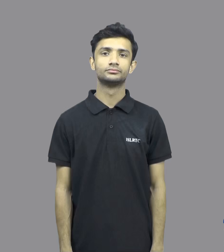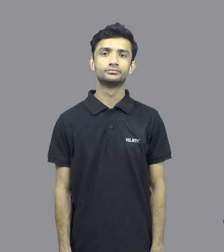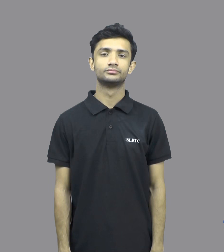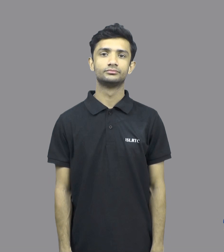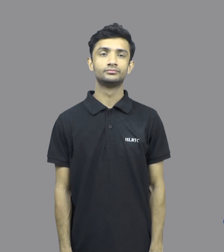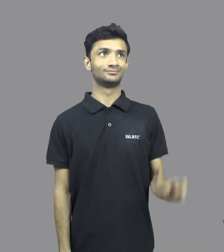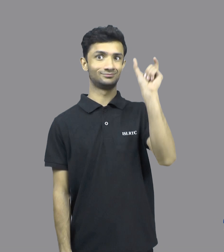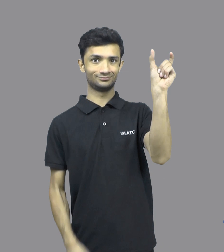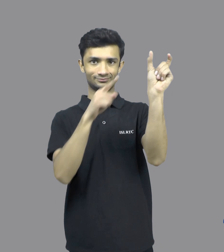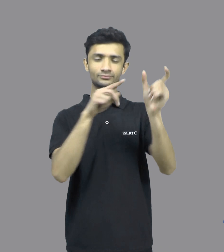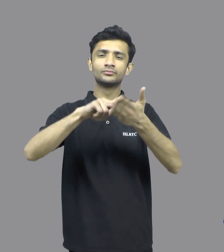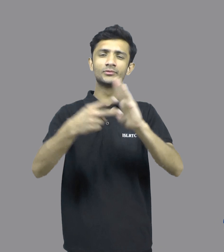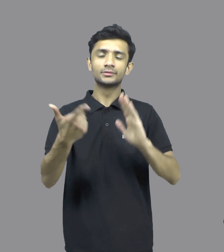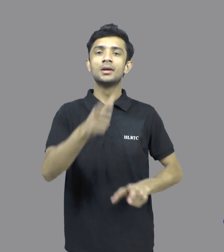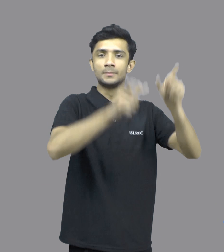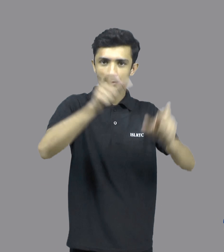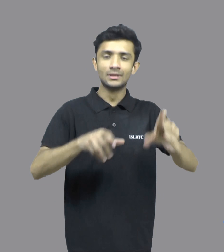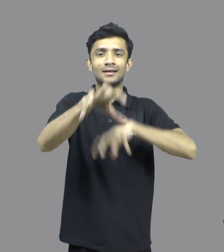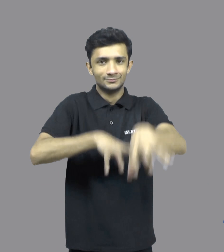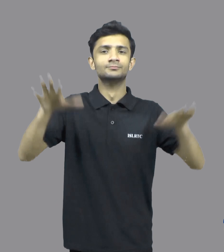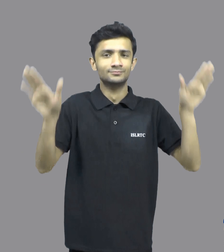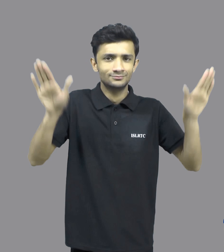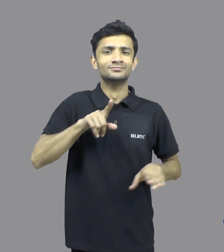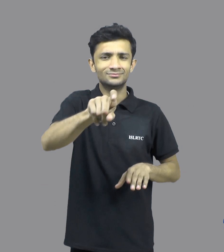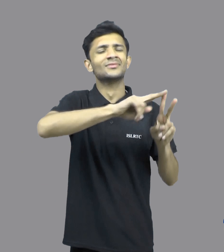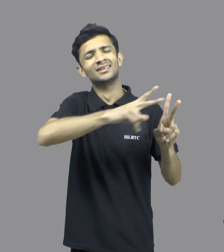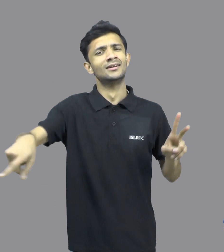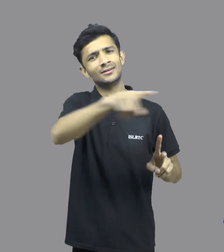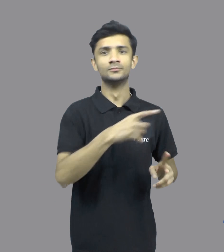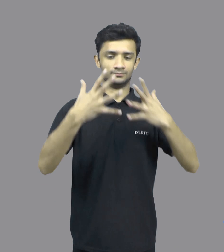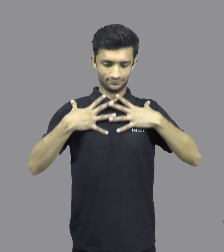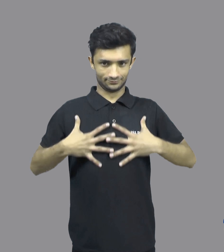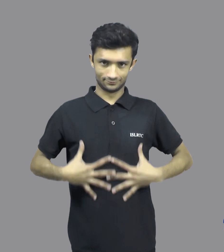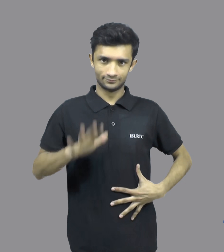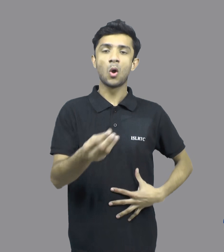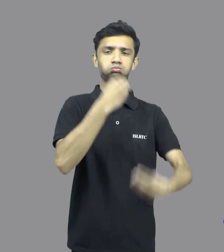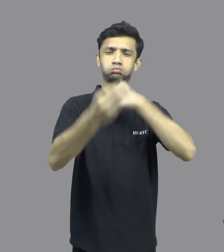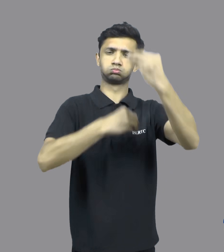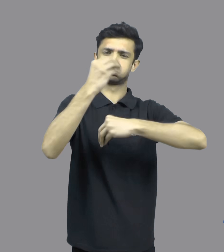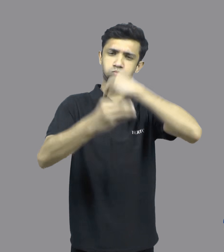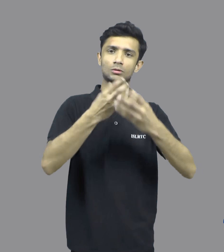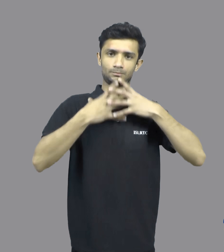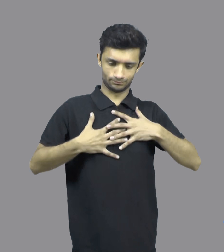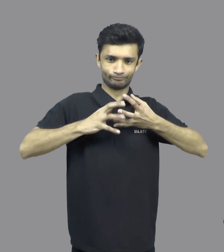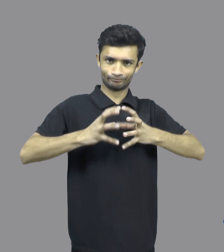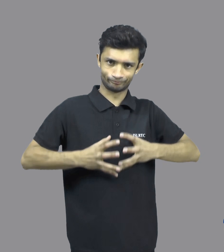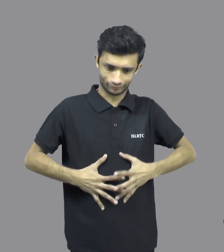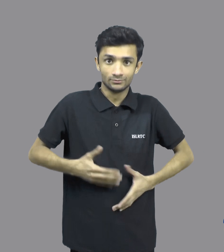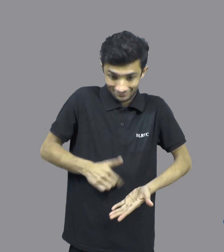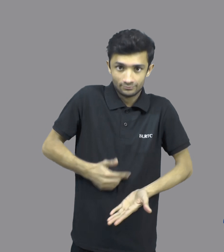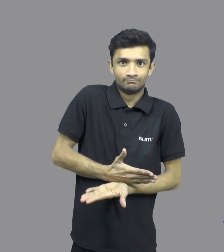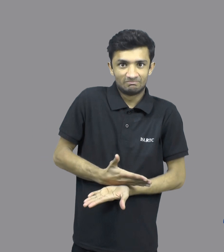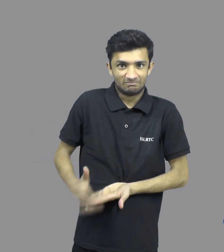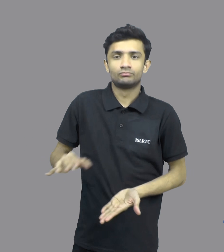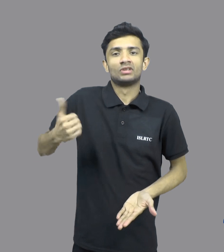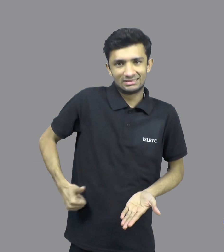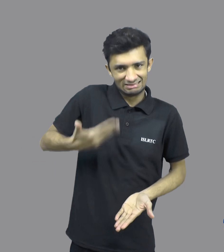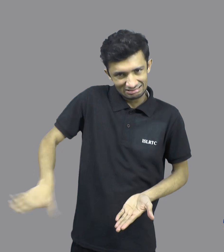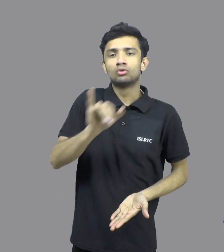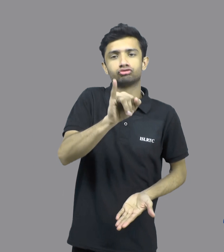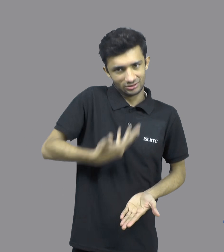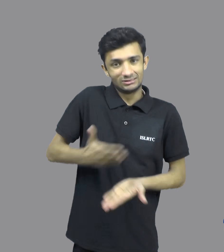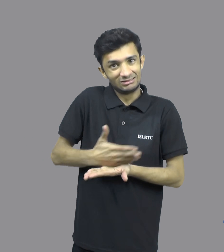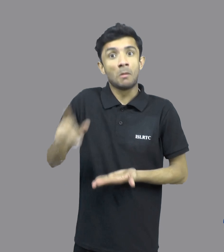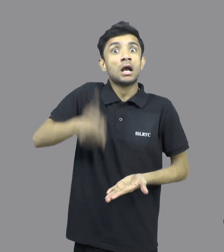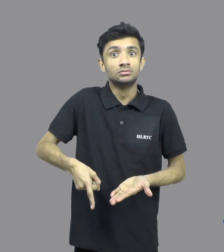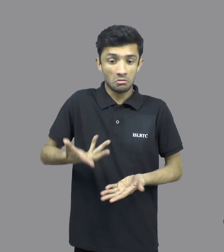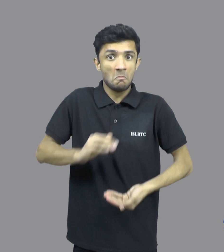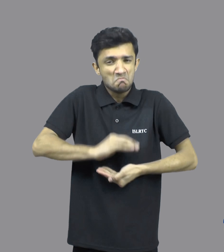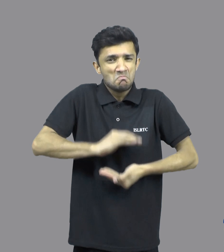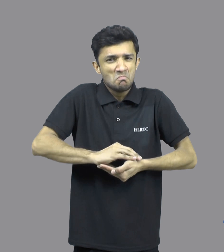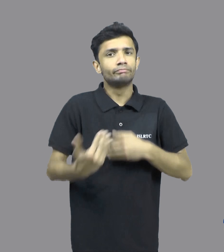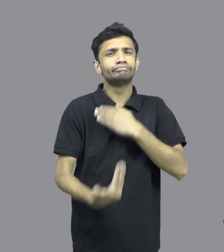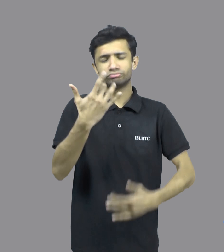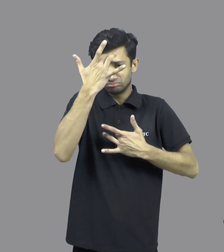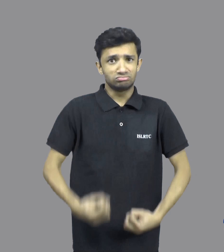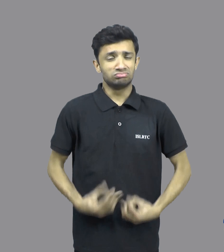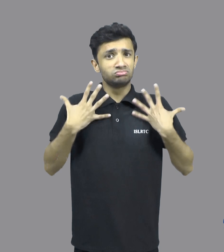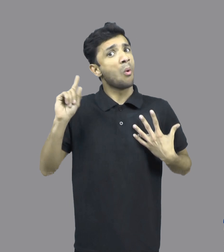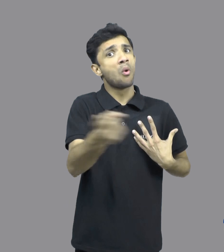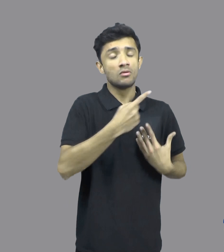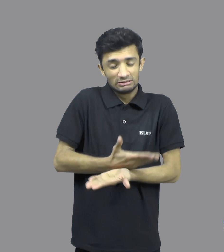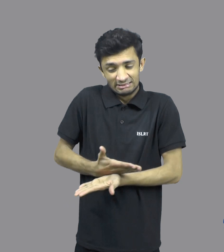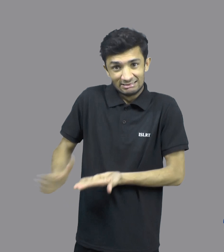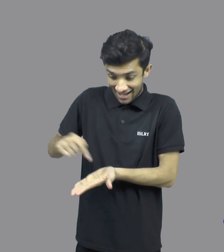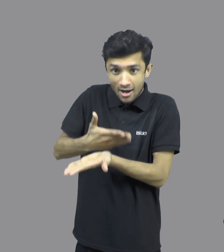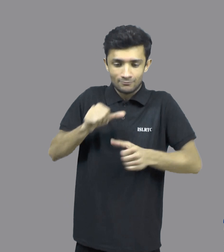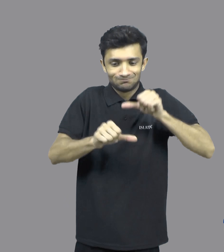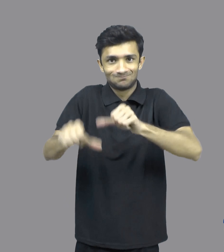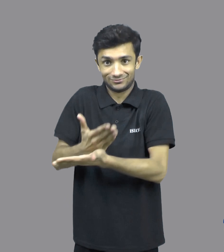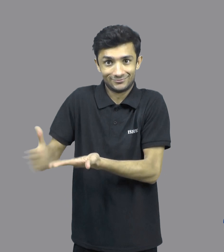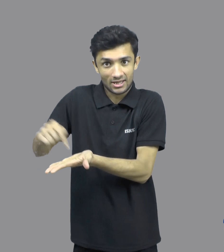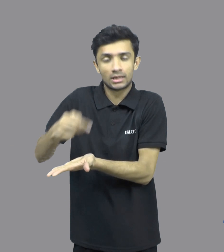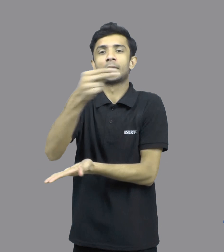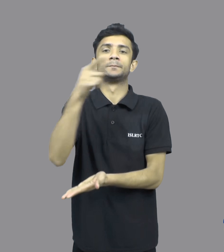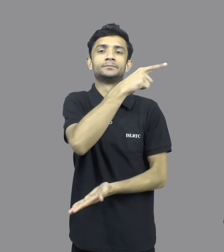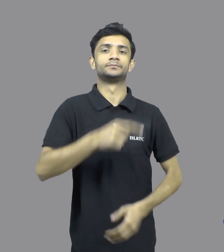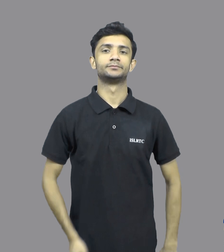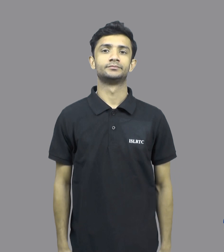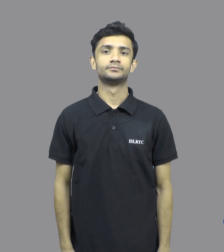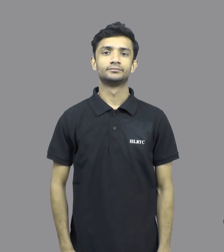Excretion